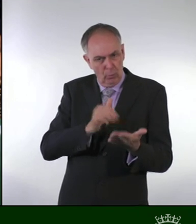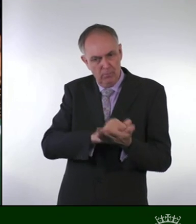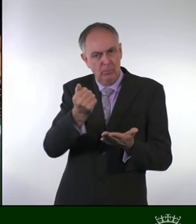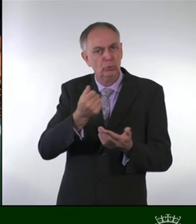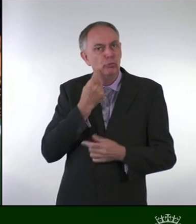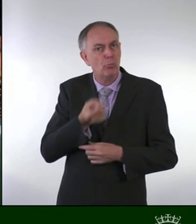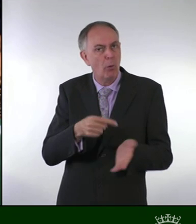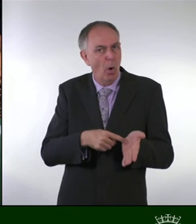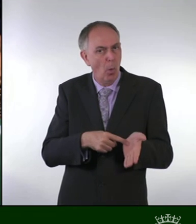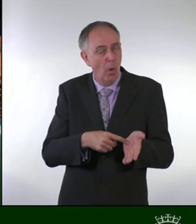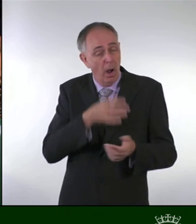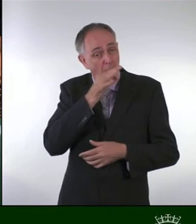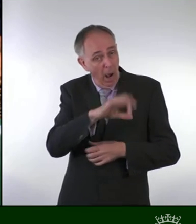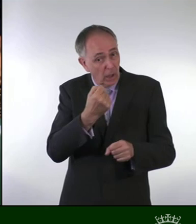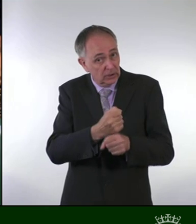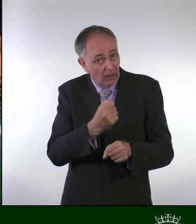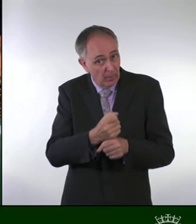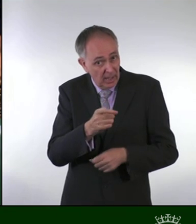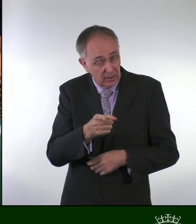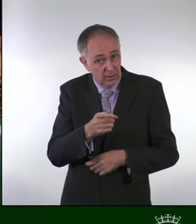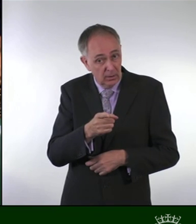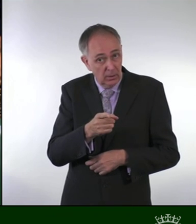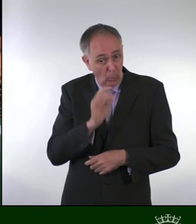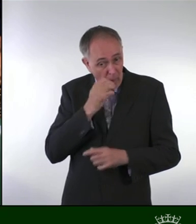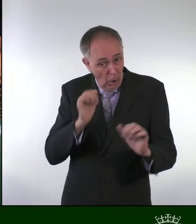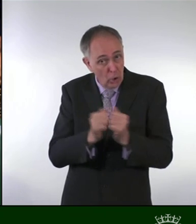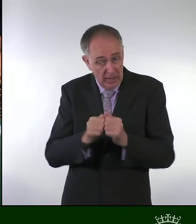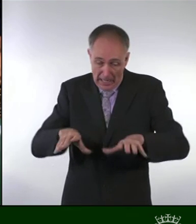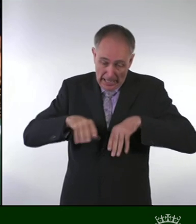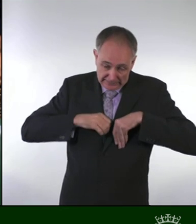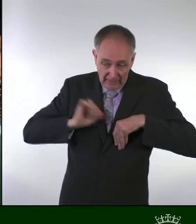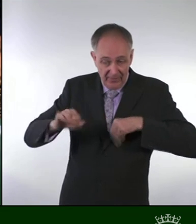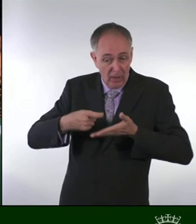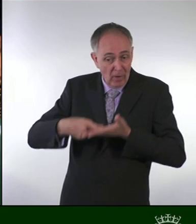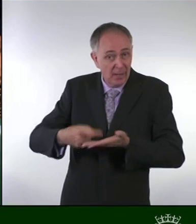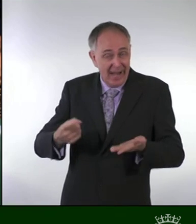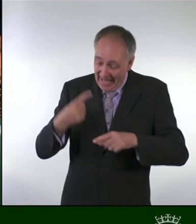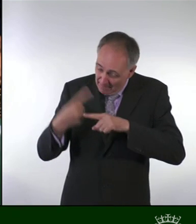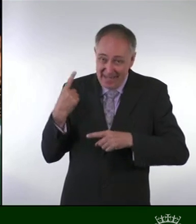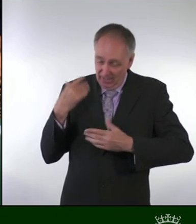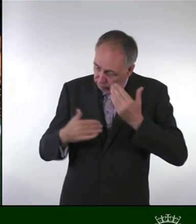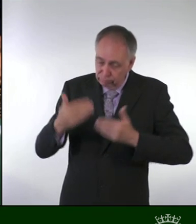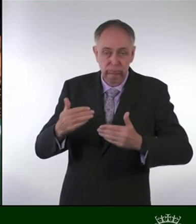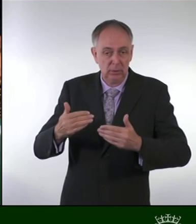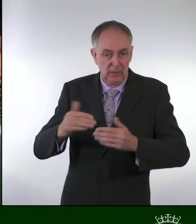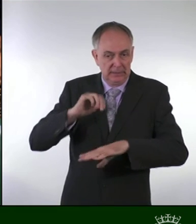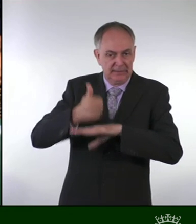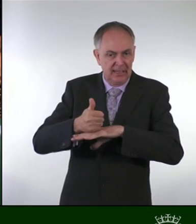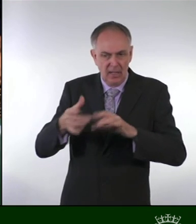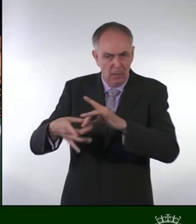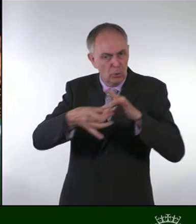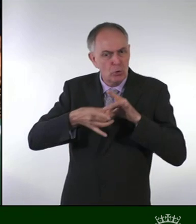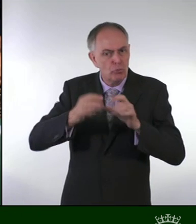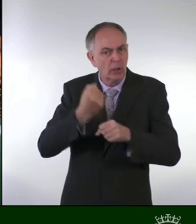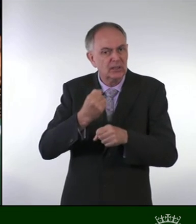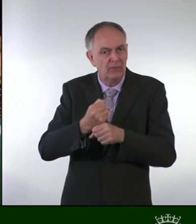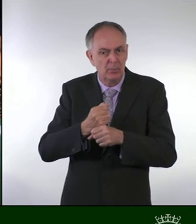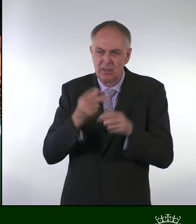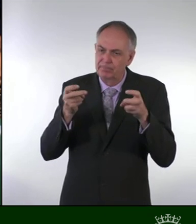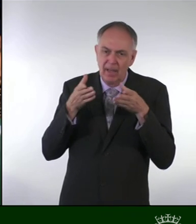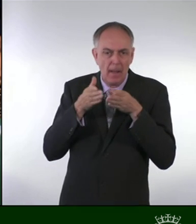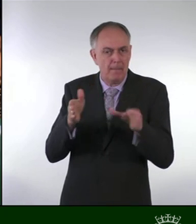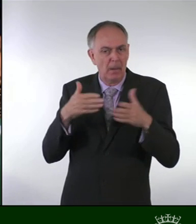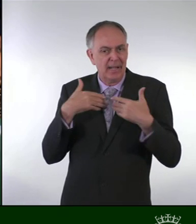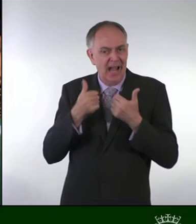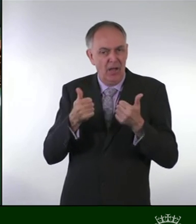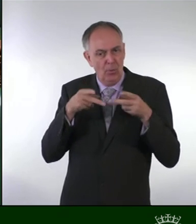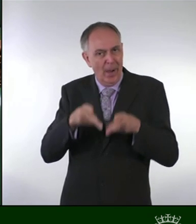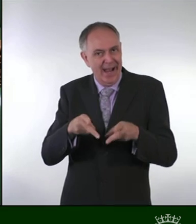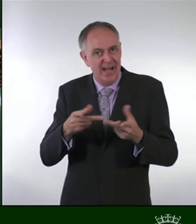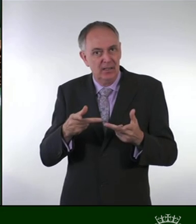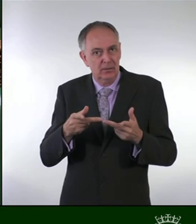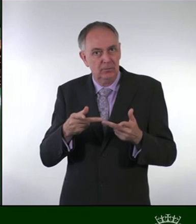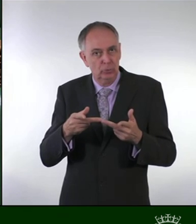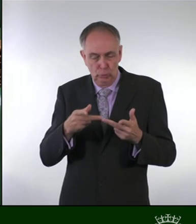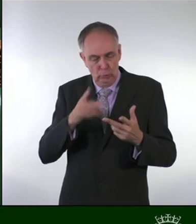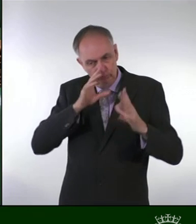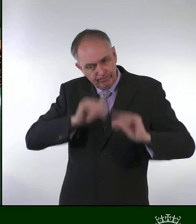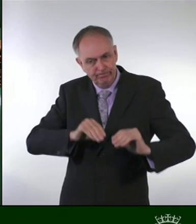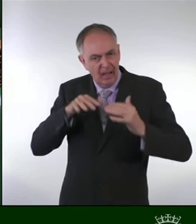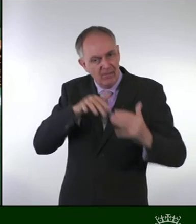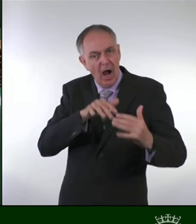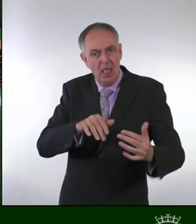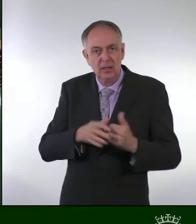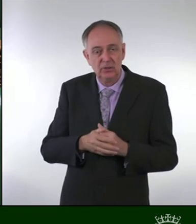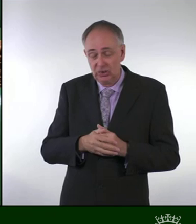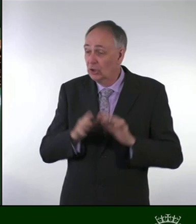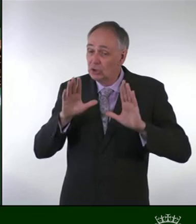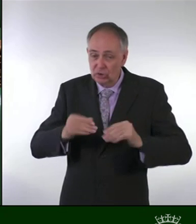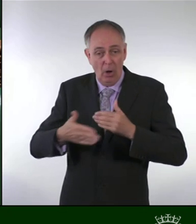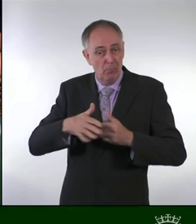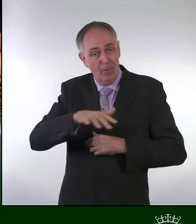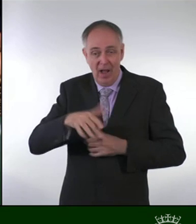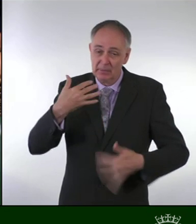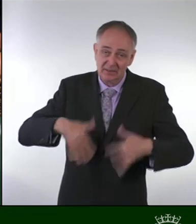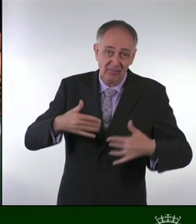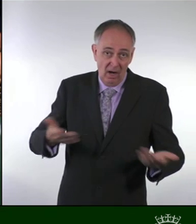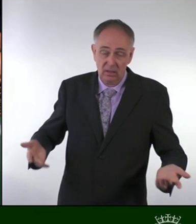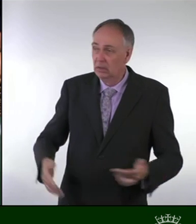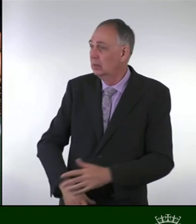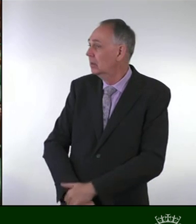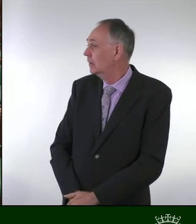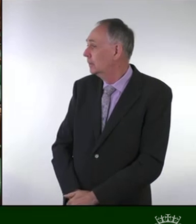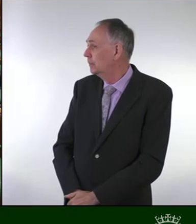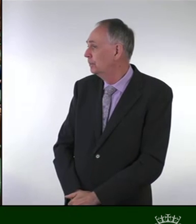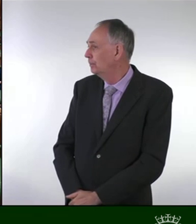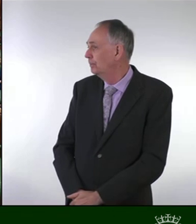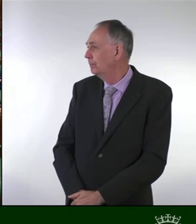Will the Prime Minister commit to accepting its recommendations and act immediately to introduce a cross-Government public health approach to tackling serious violence and stop any more families suffering such terrible loss?